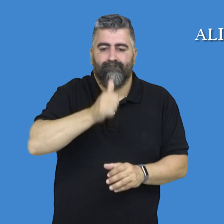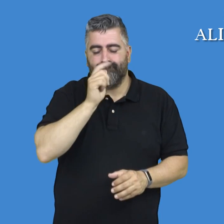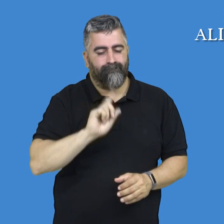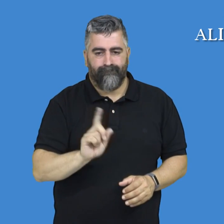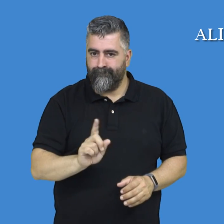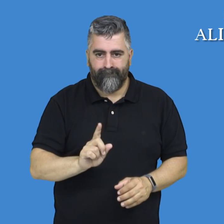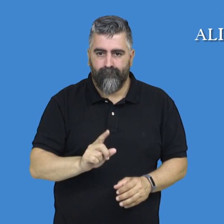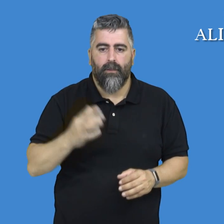no